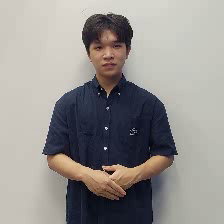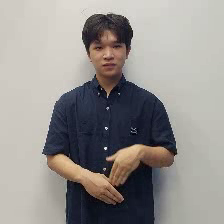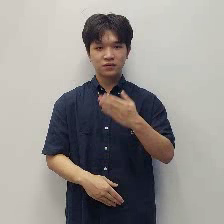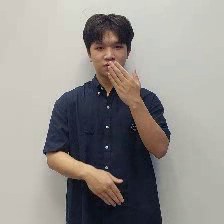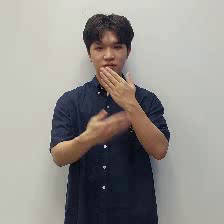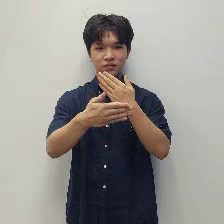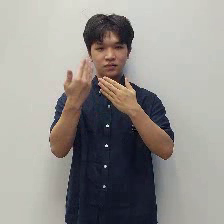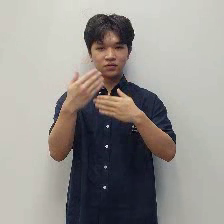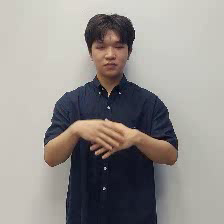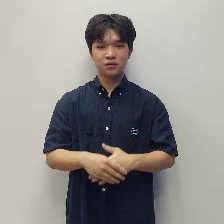Dễ